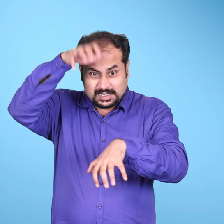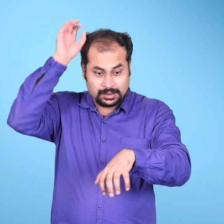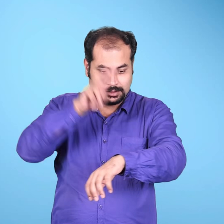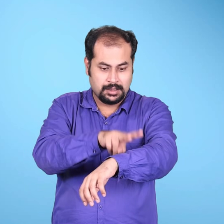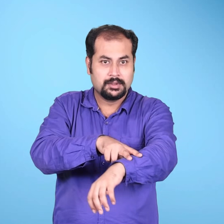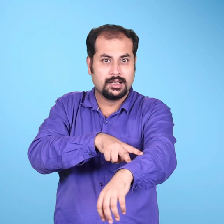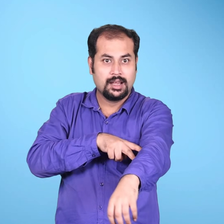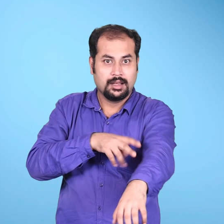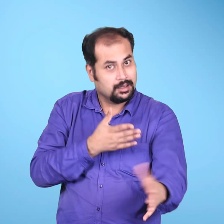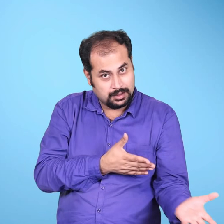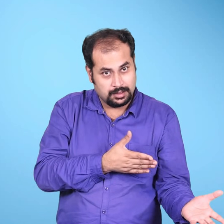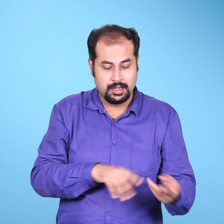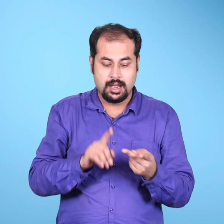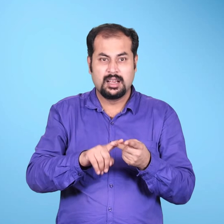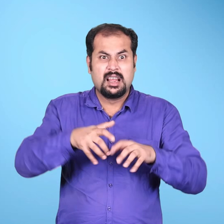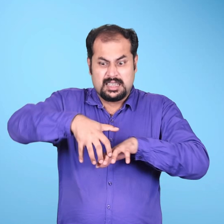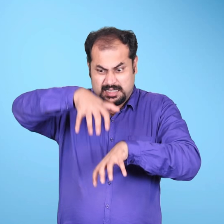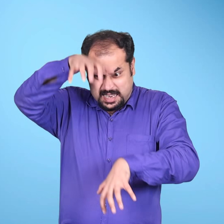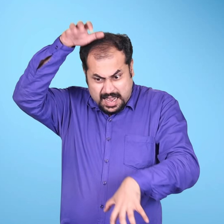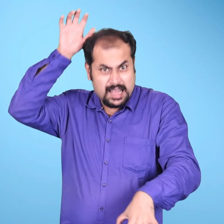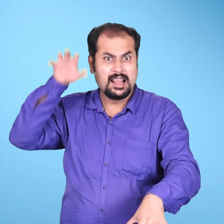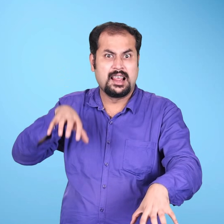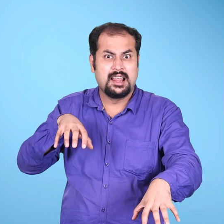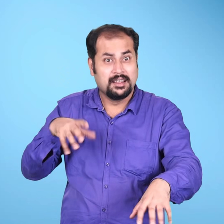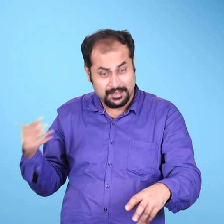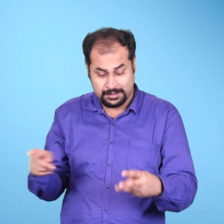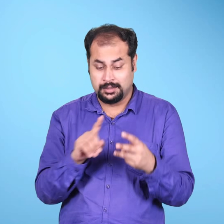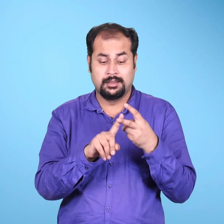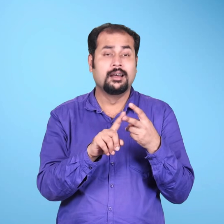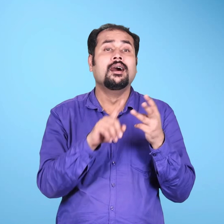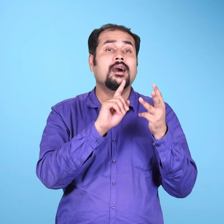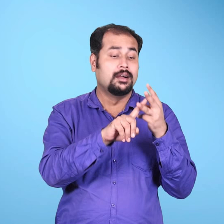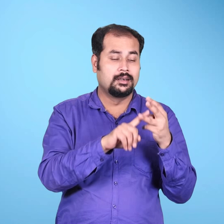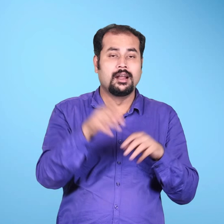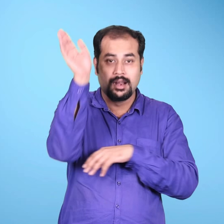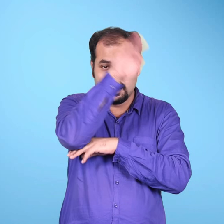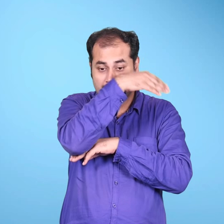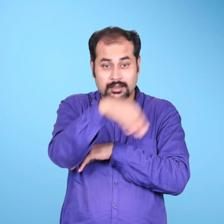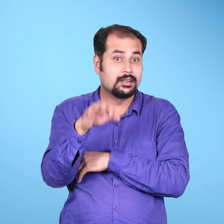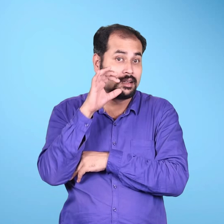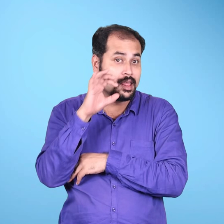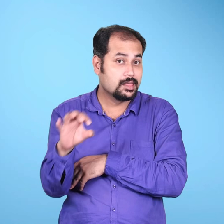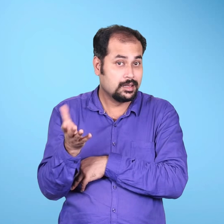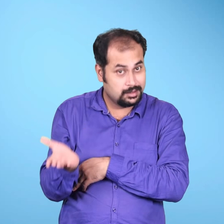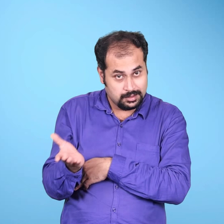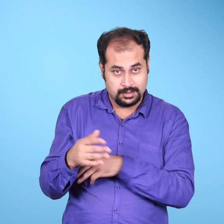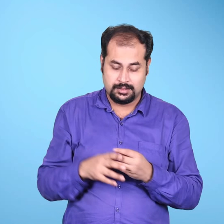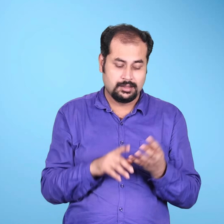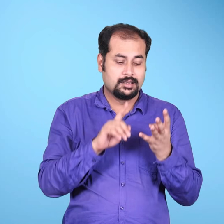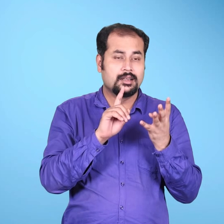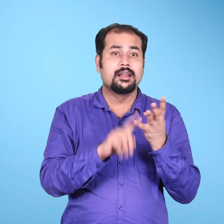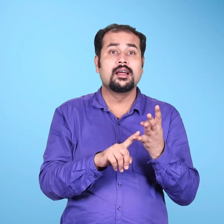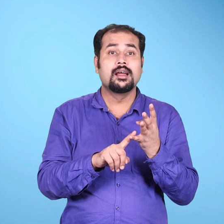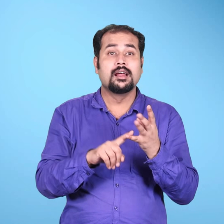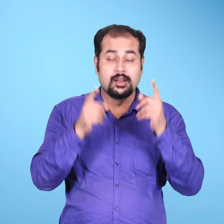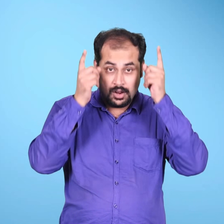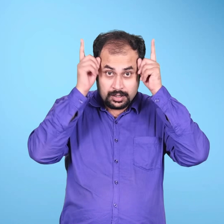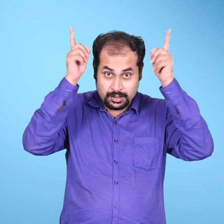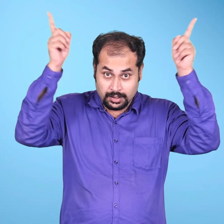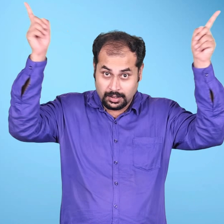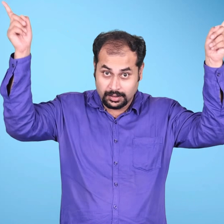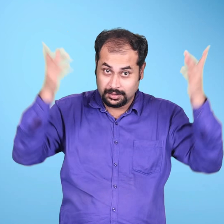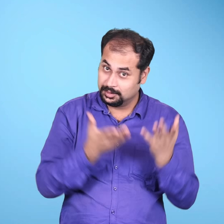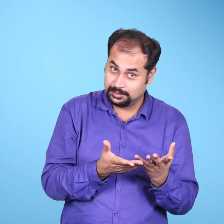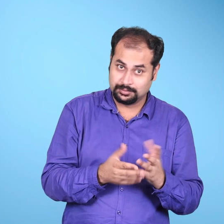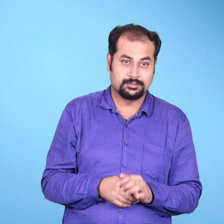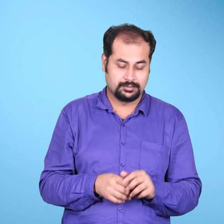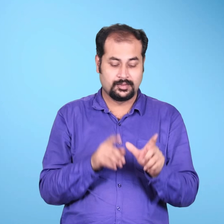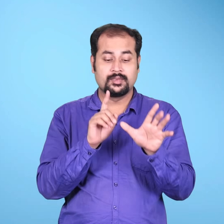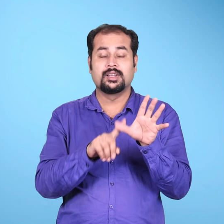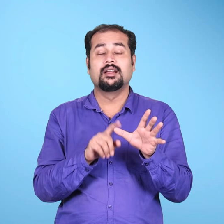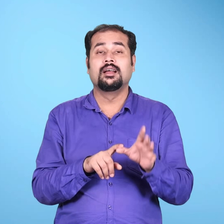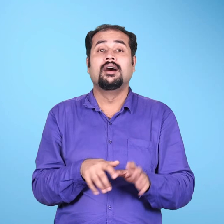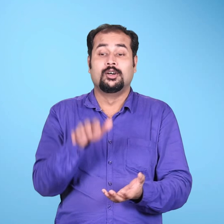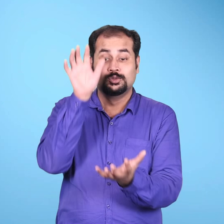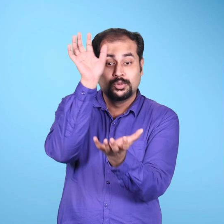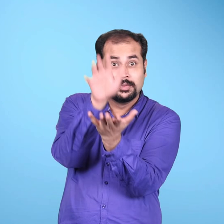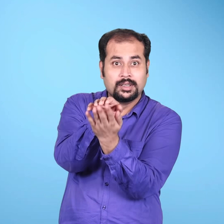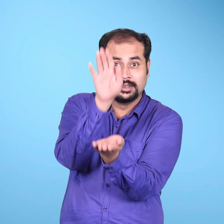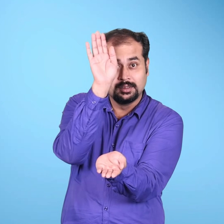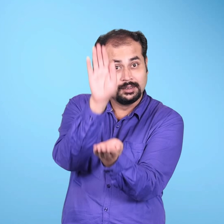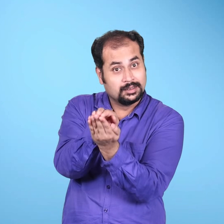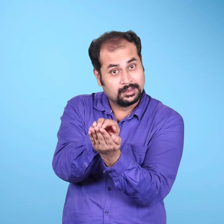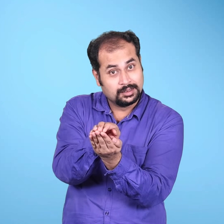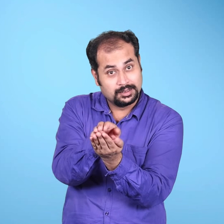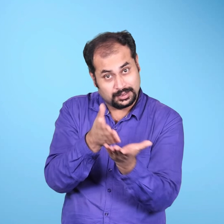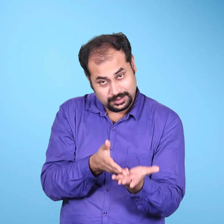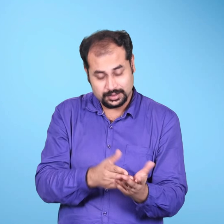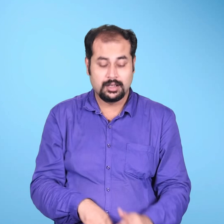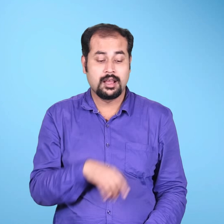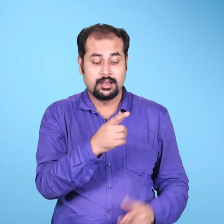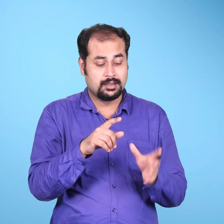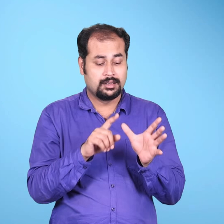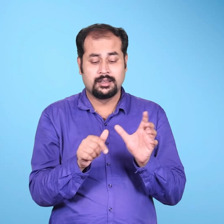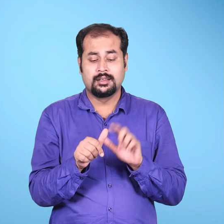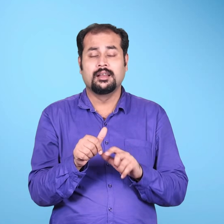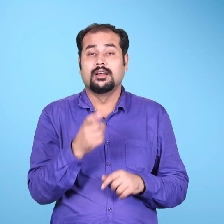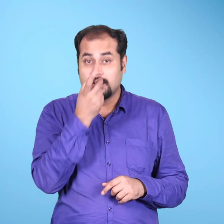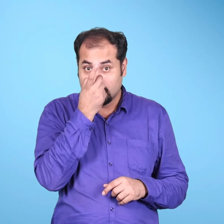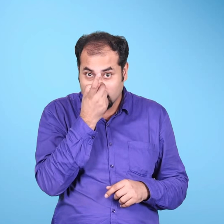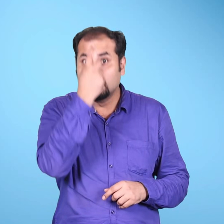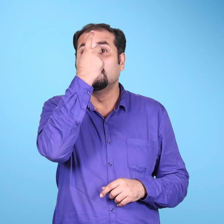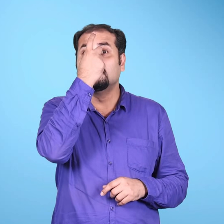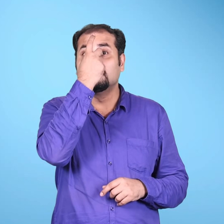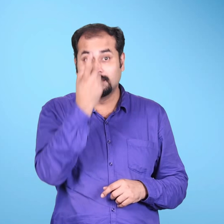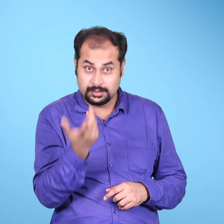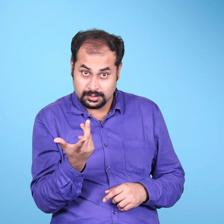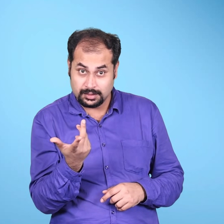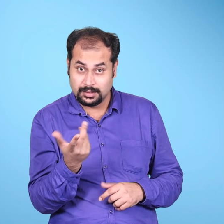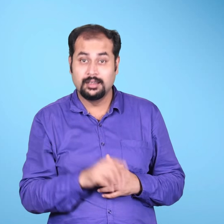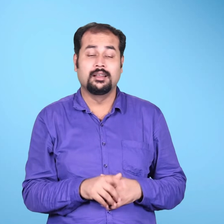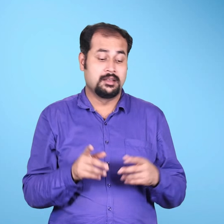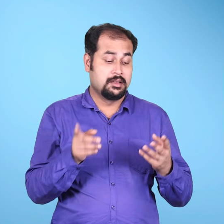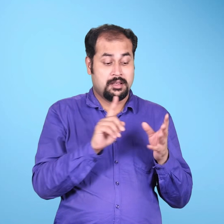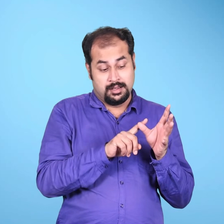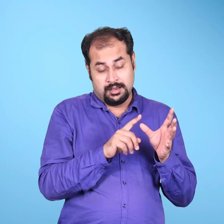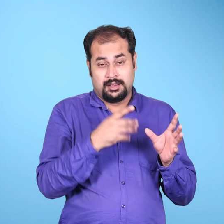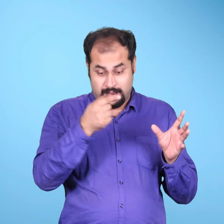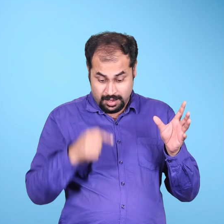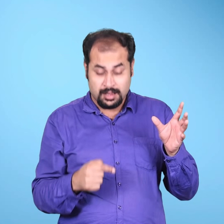like tiger, lion, elephant, deer, crocodile, rhinoceros, peacock, etc. are poached for collection and illegal trade of hides, skins, nails, teeth, horns,